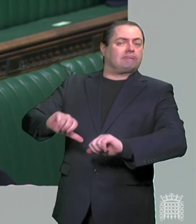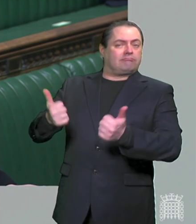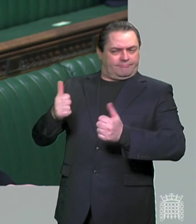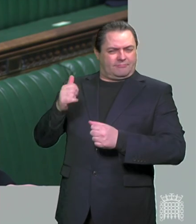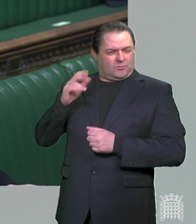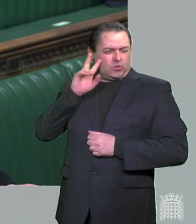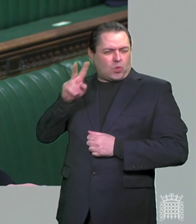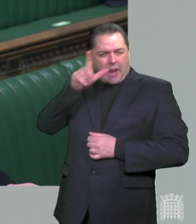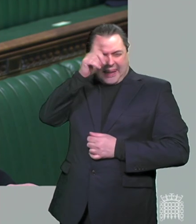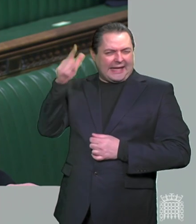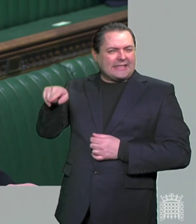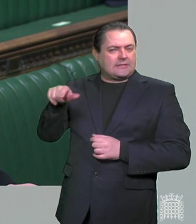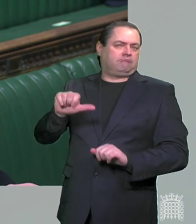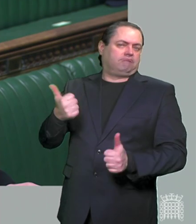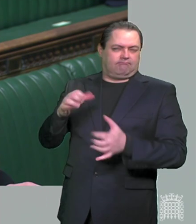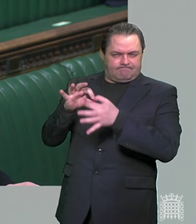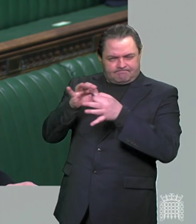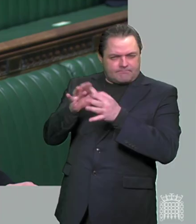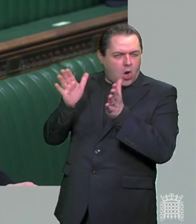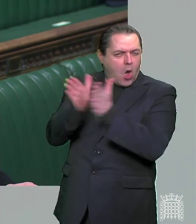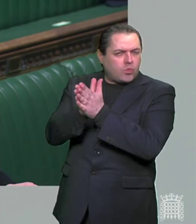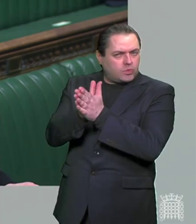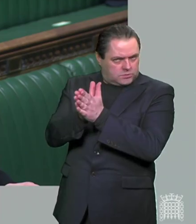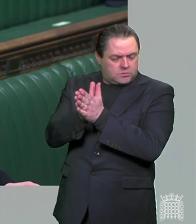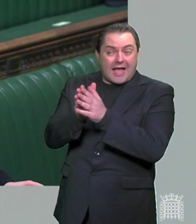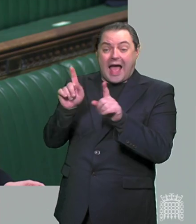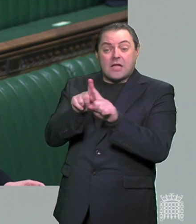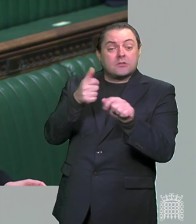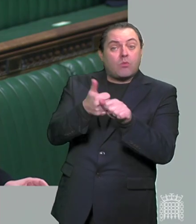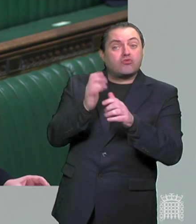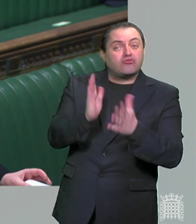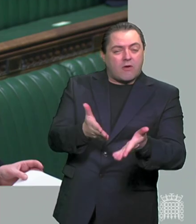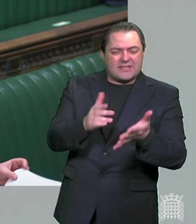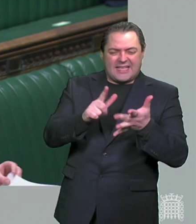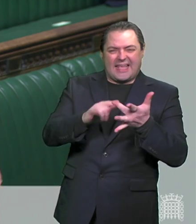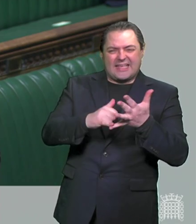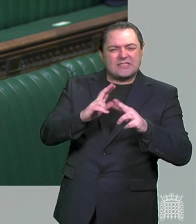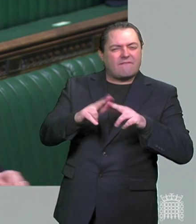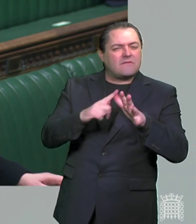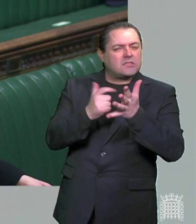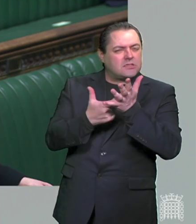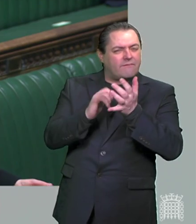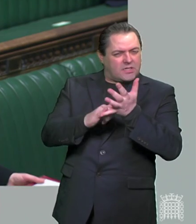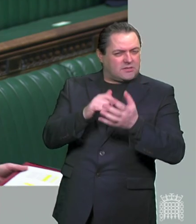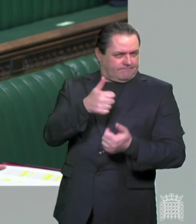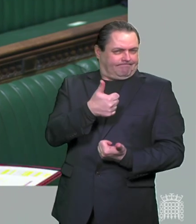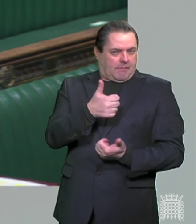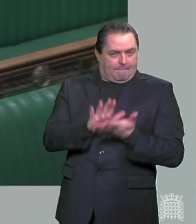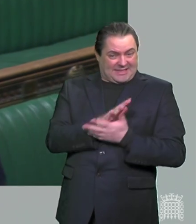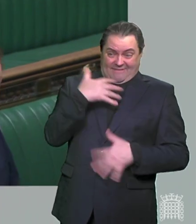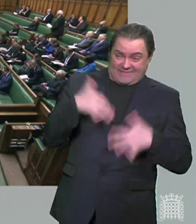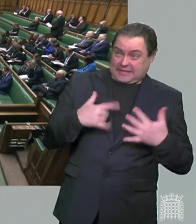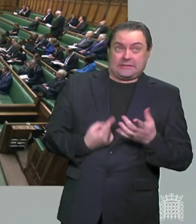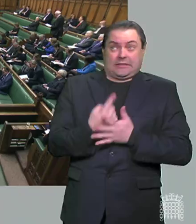They are working closely together and, crucially, with support services such as independent sexual violence advisers to make sure we really deliver for victims.